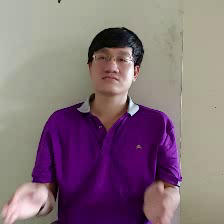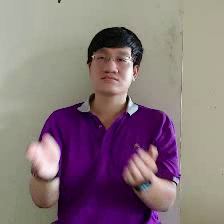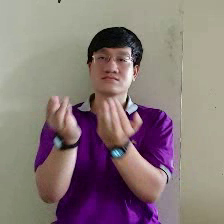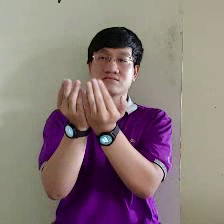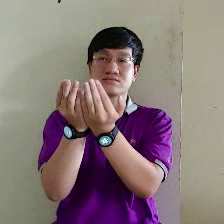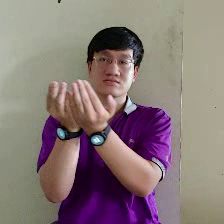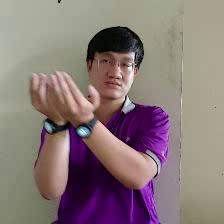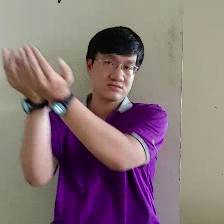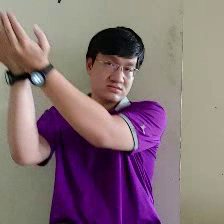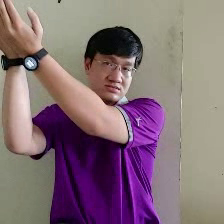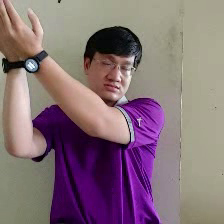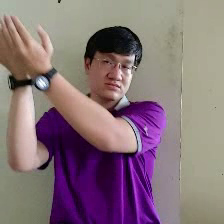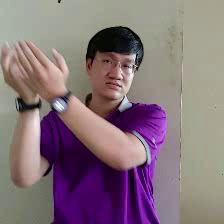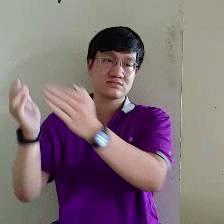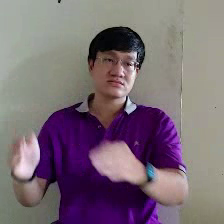Biếu tặng